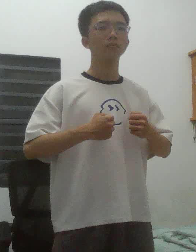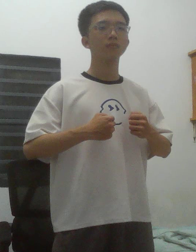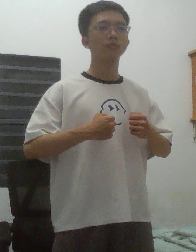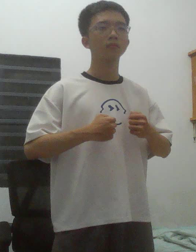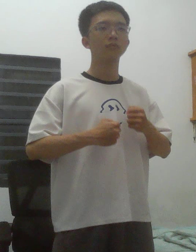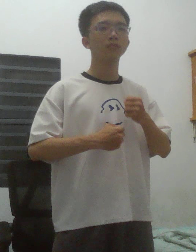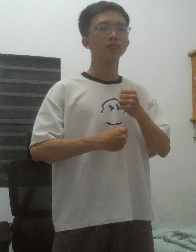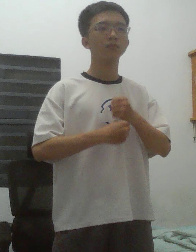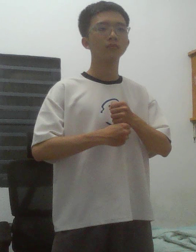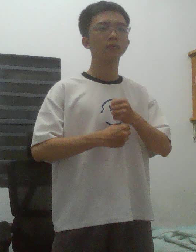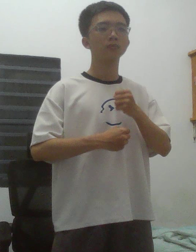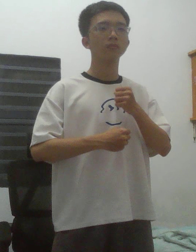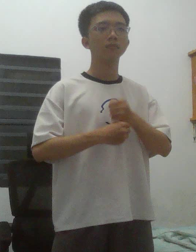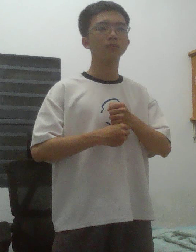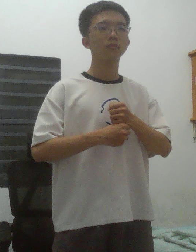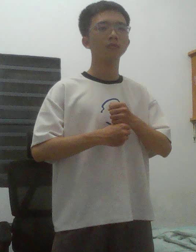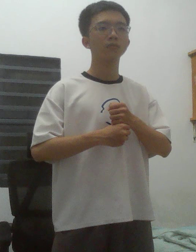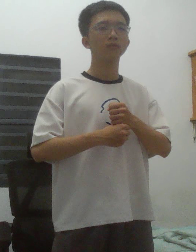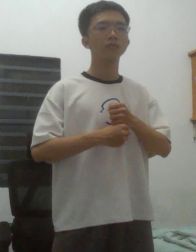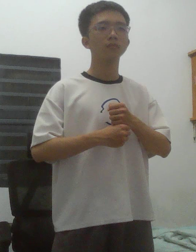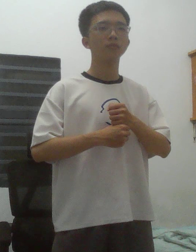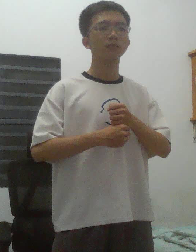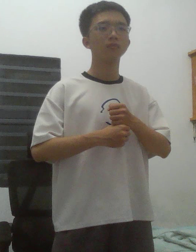cong viec